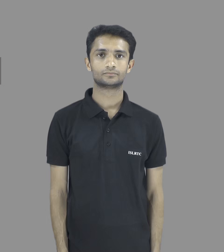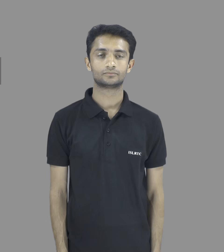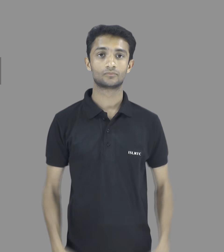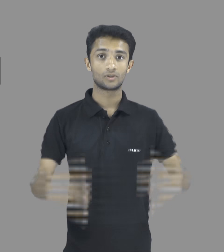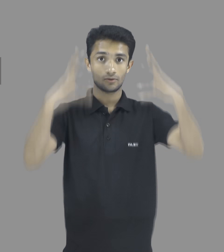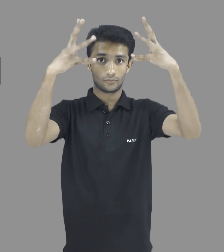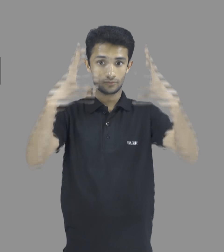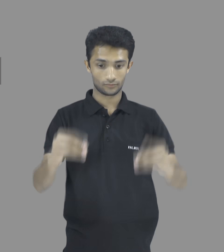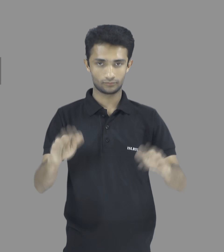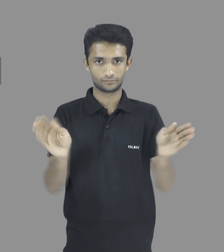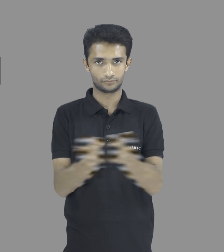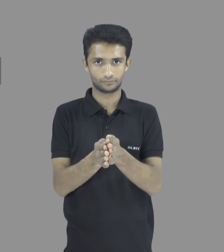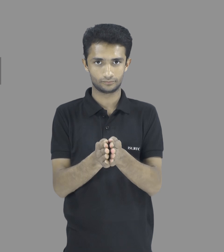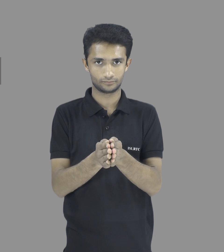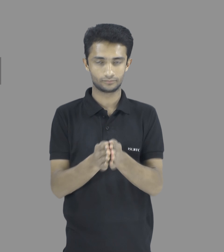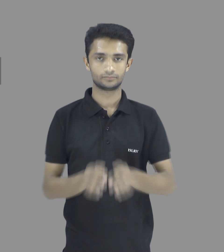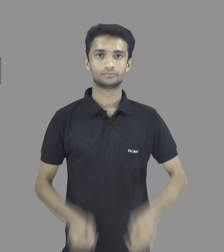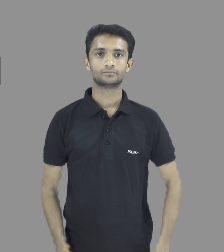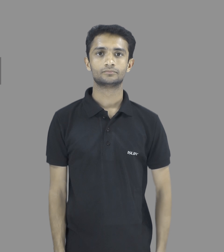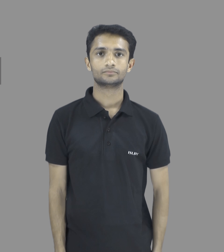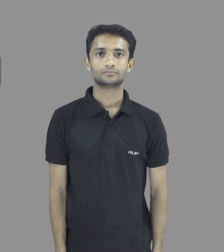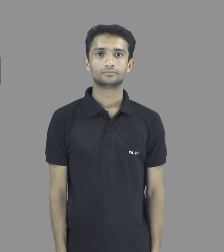Amount Quantity